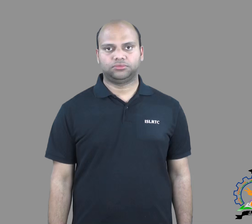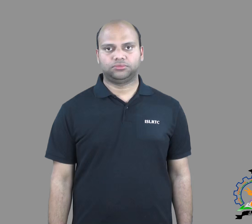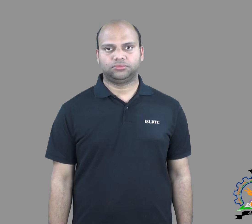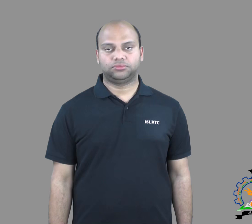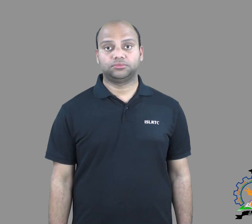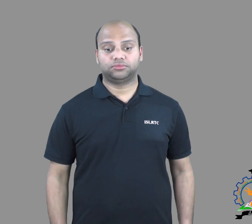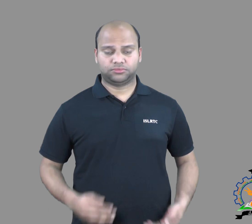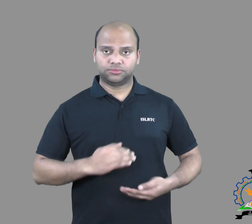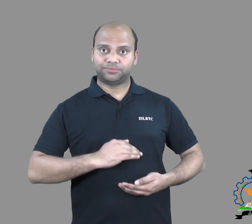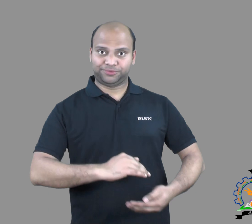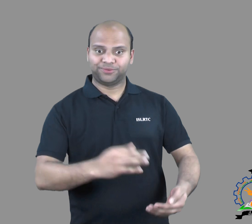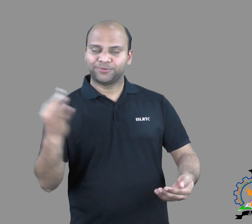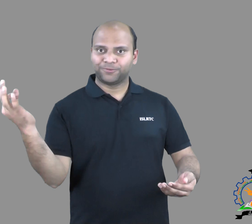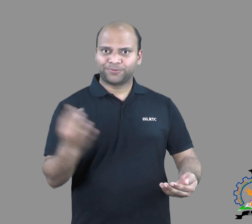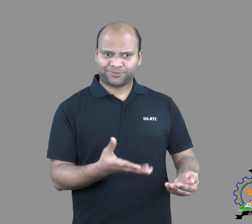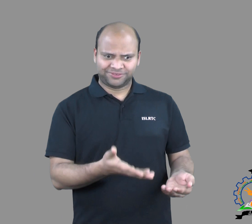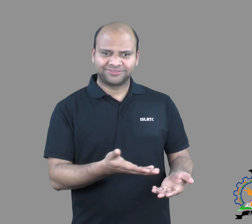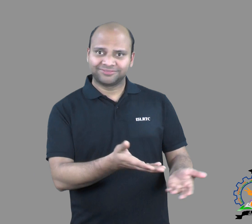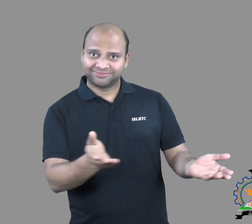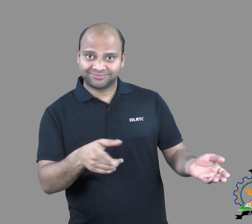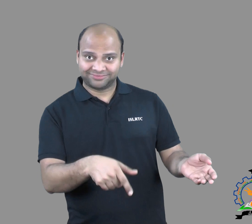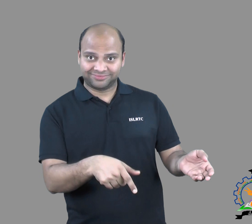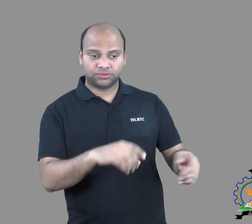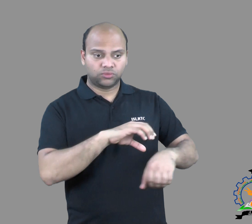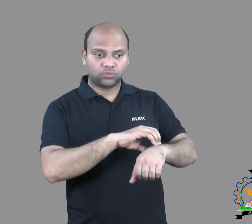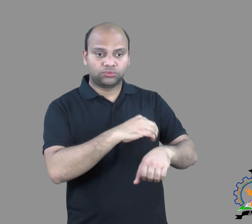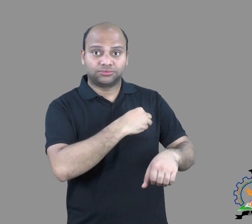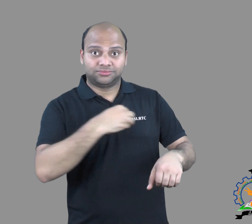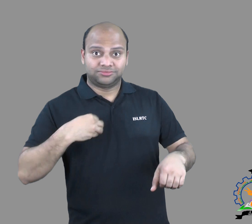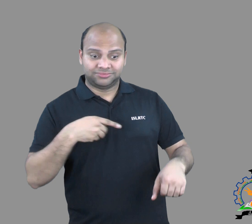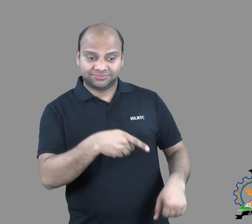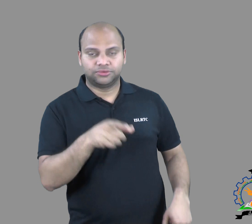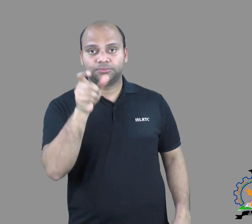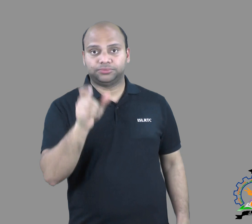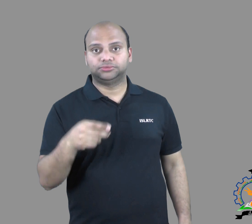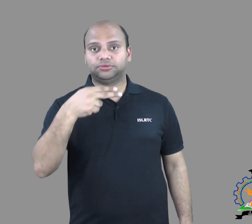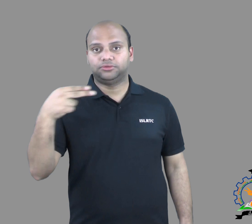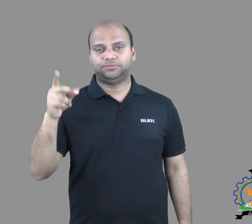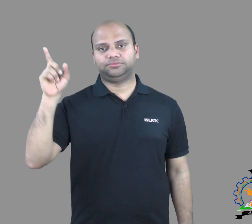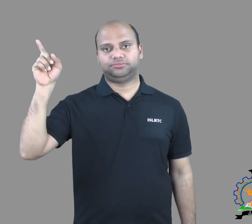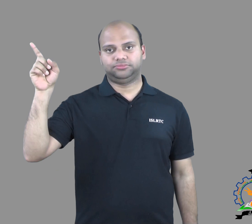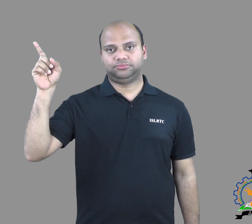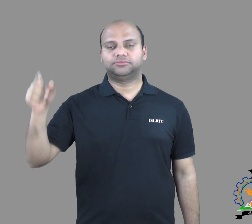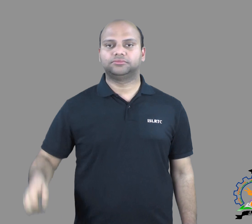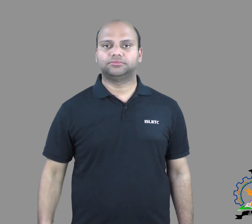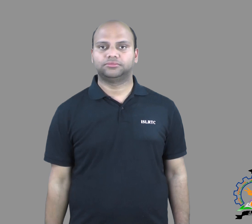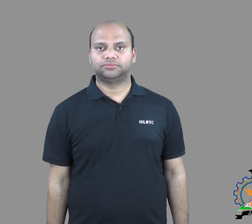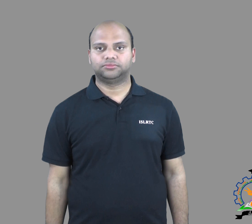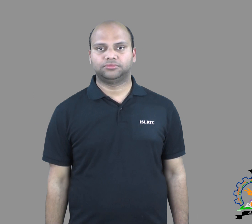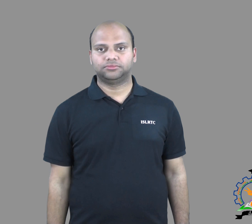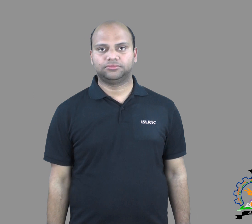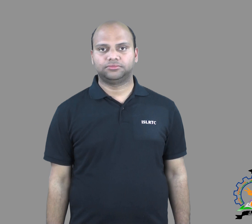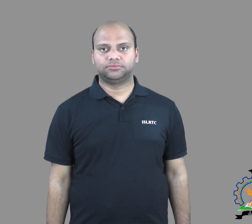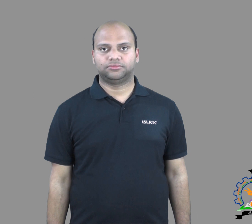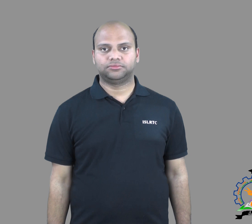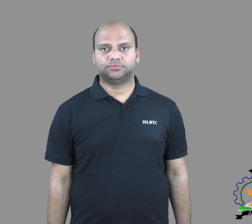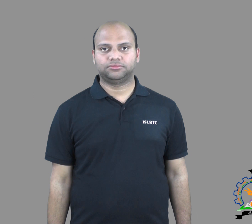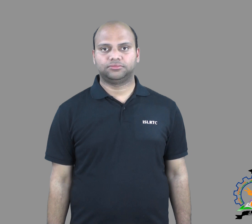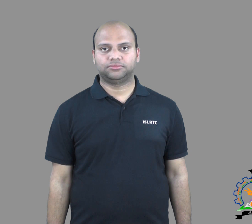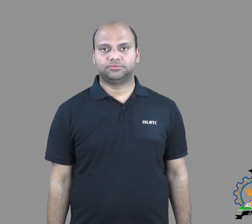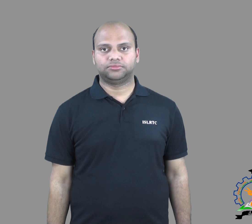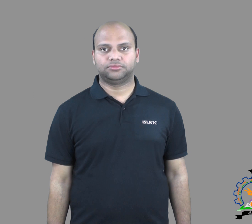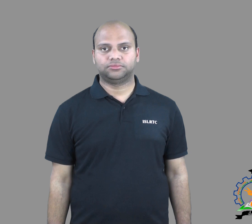Neonatologist